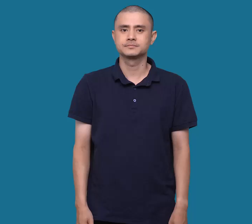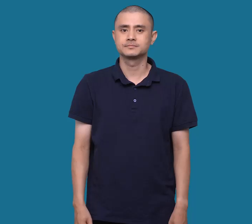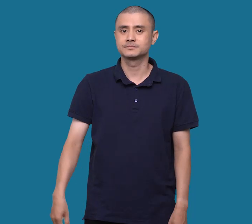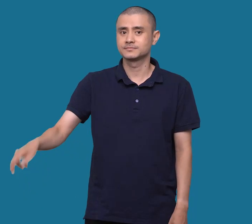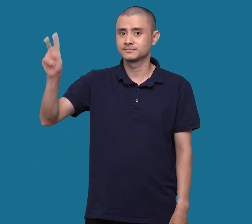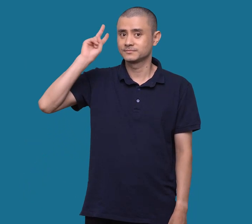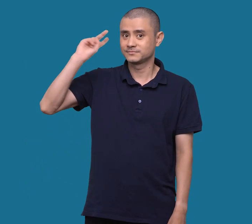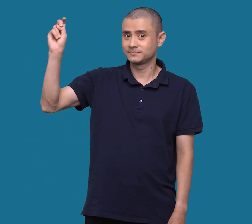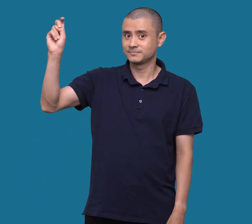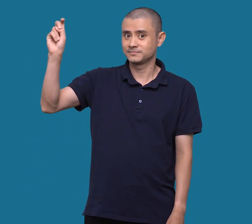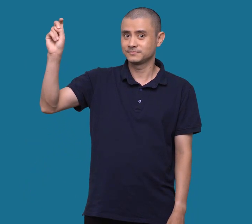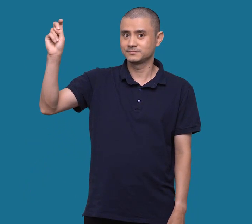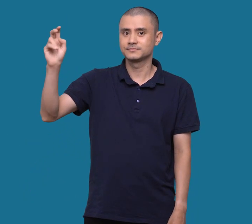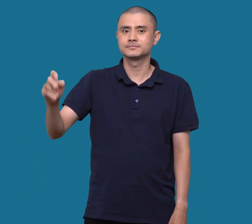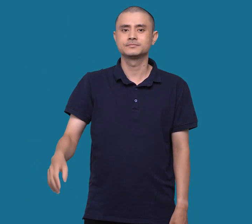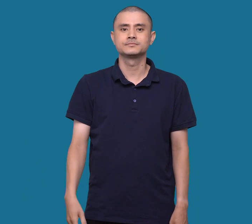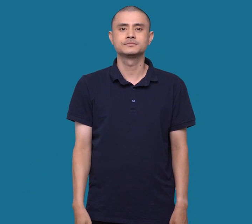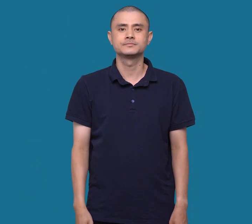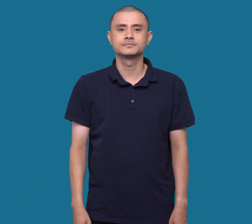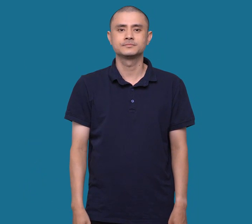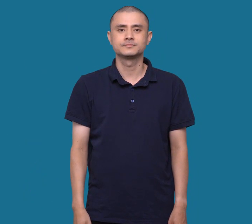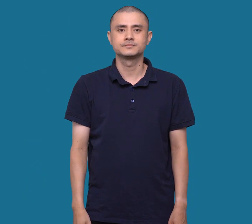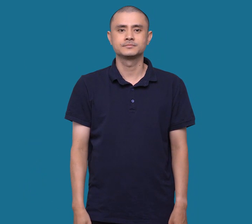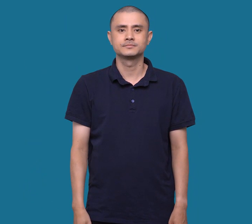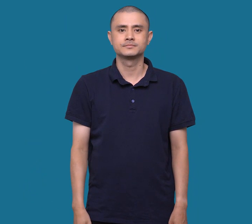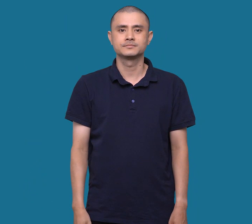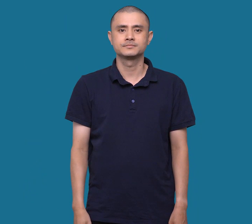về (Sài Gòn)